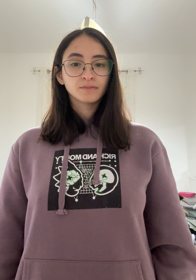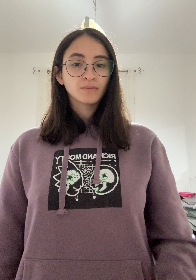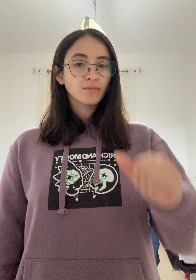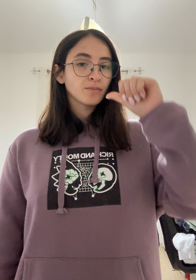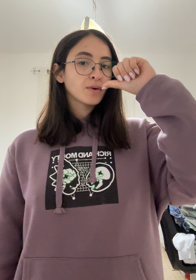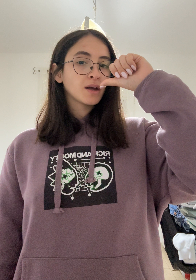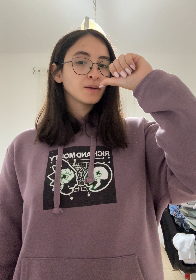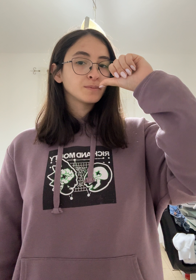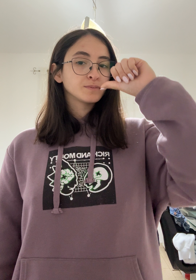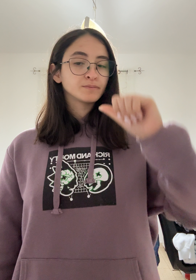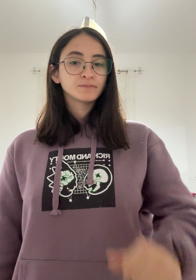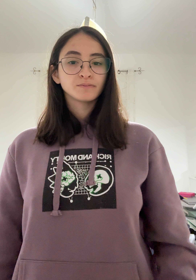מים